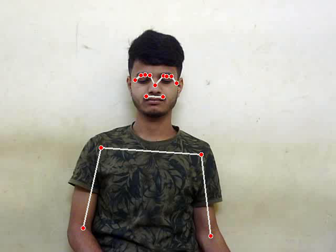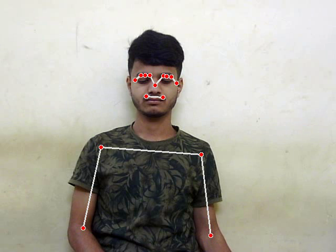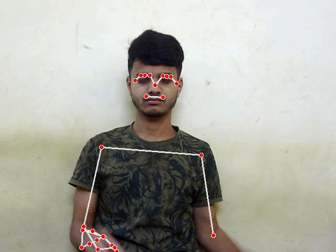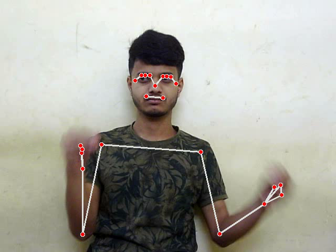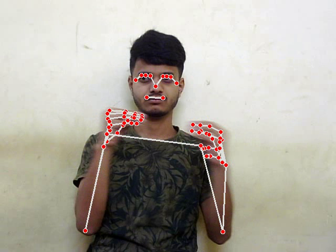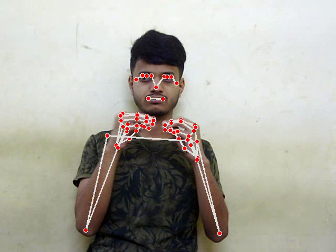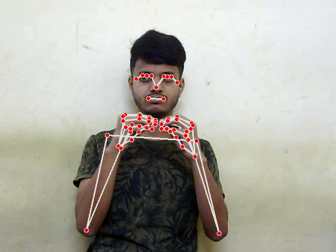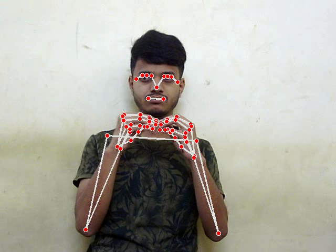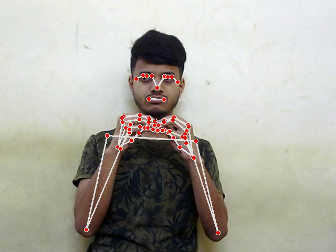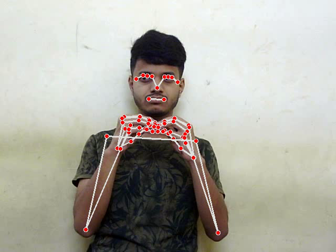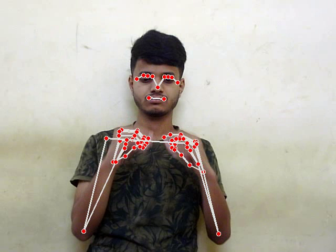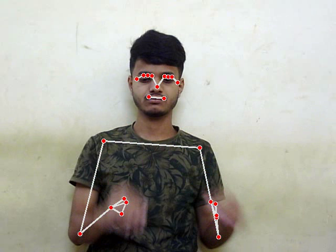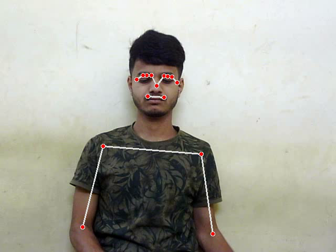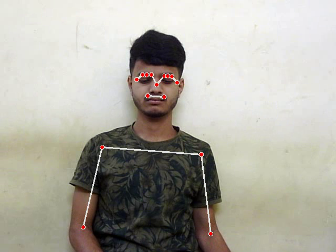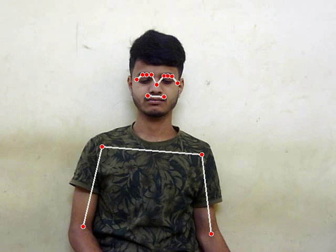more